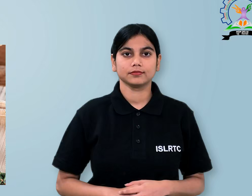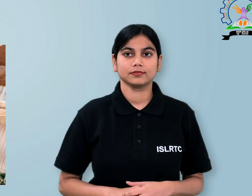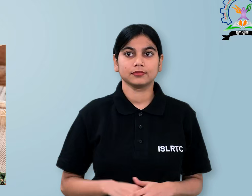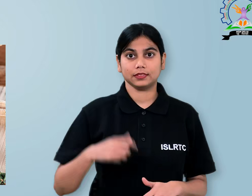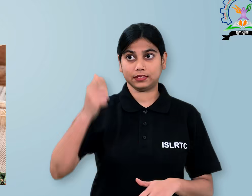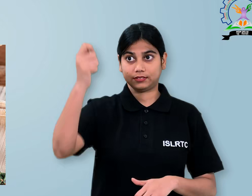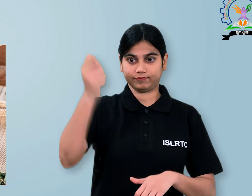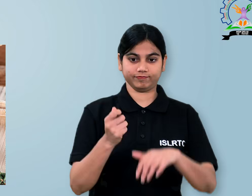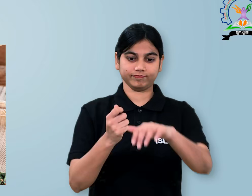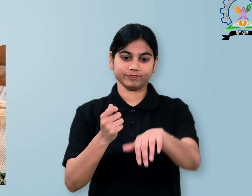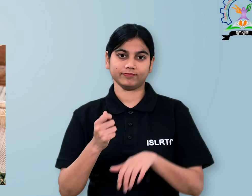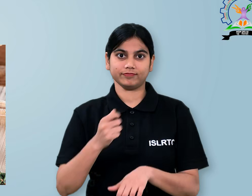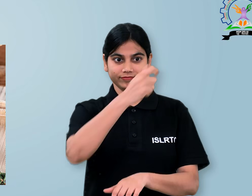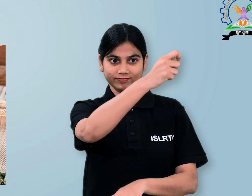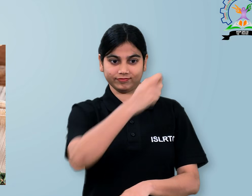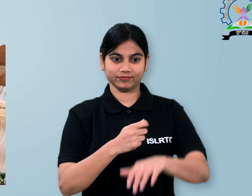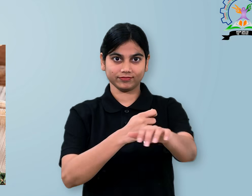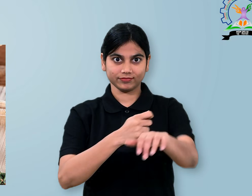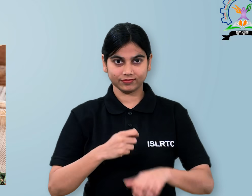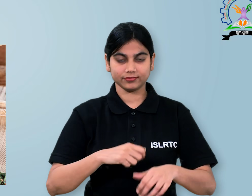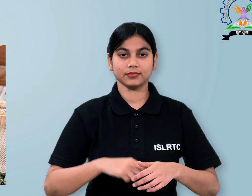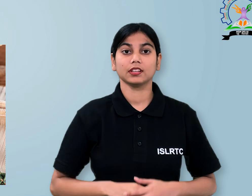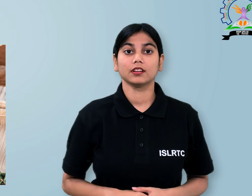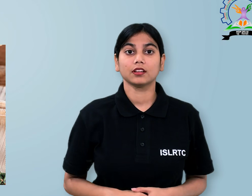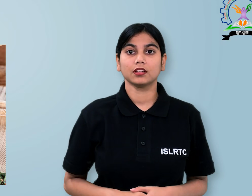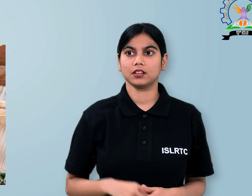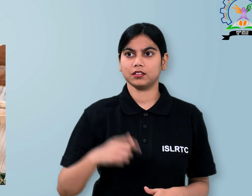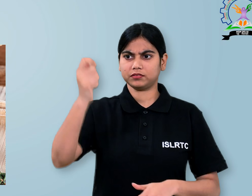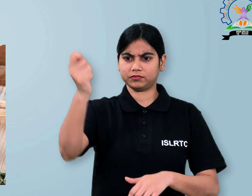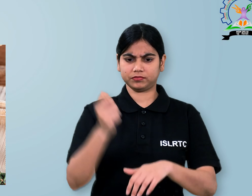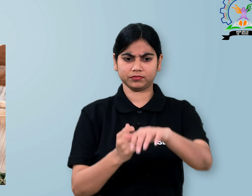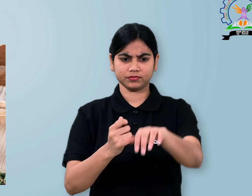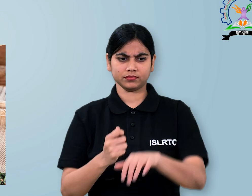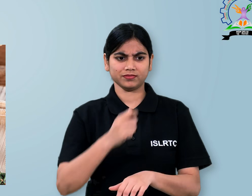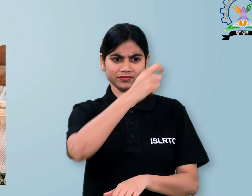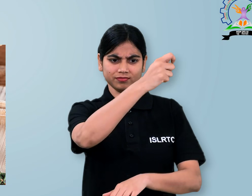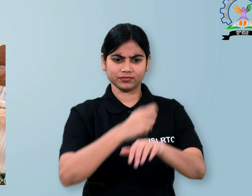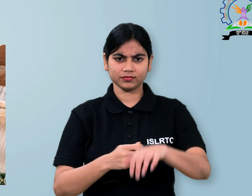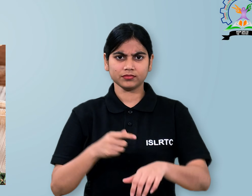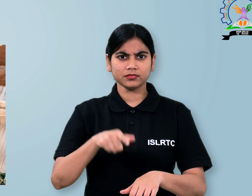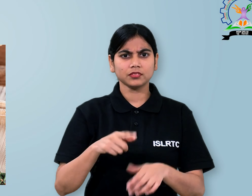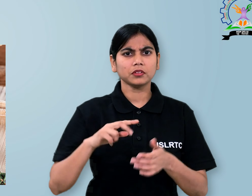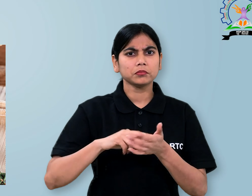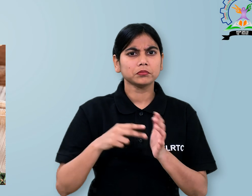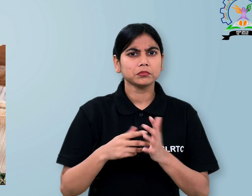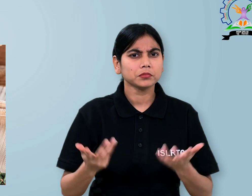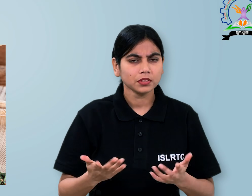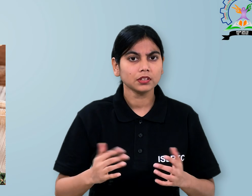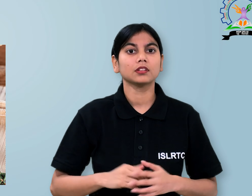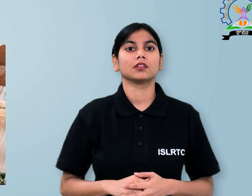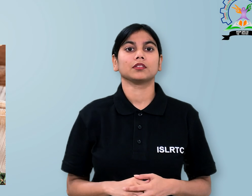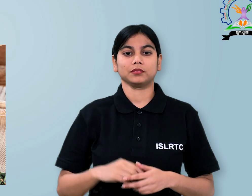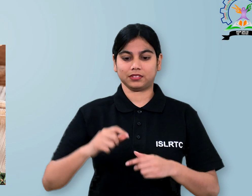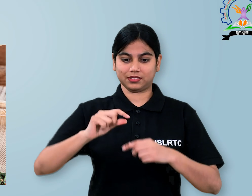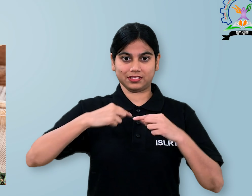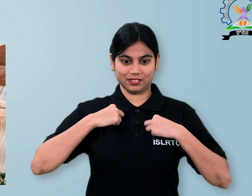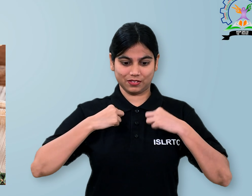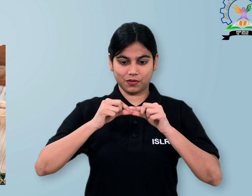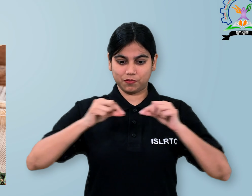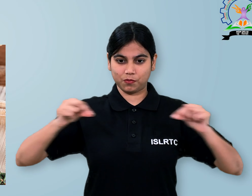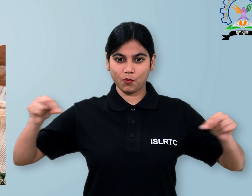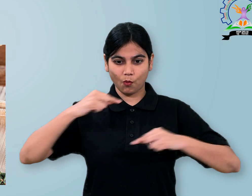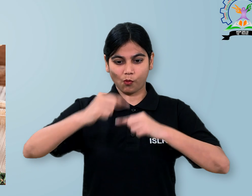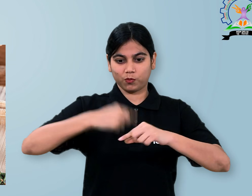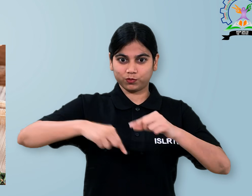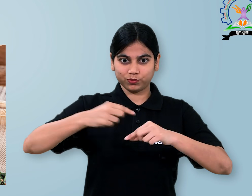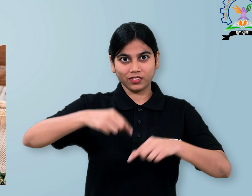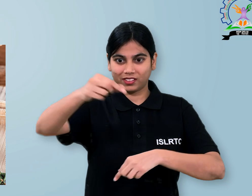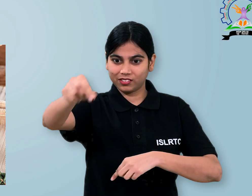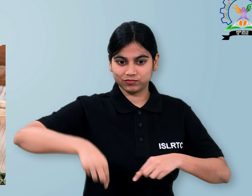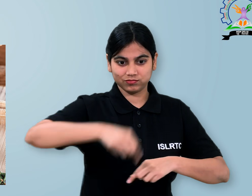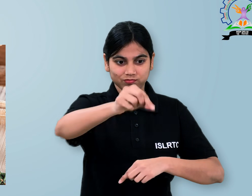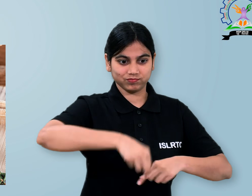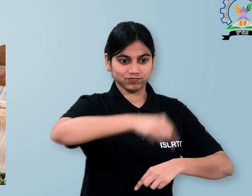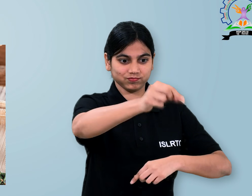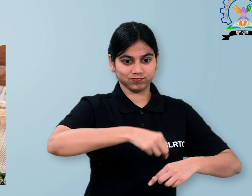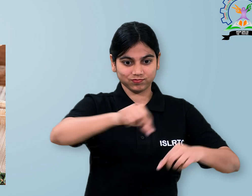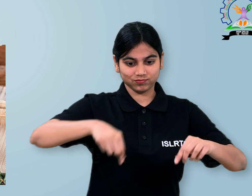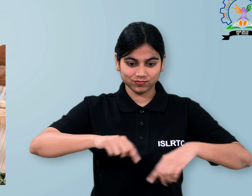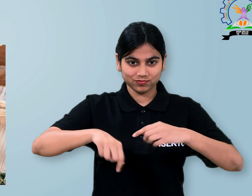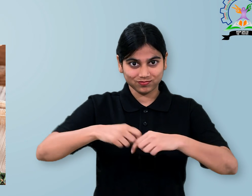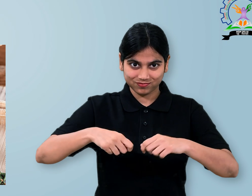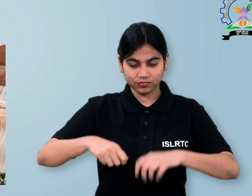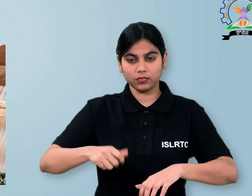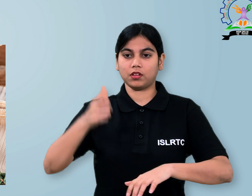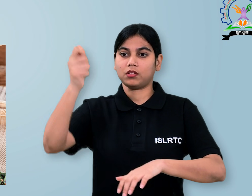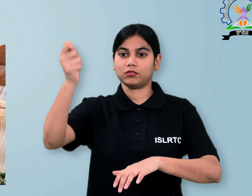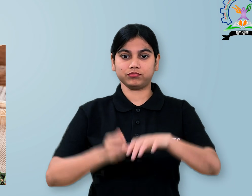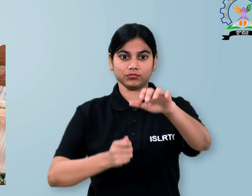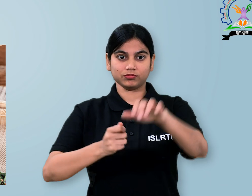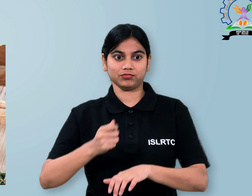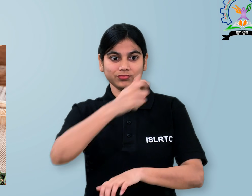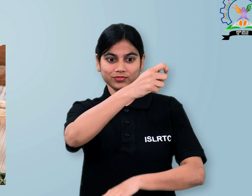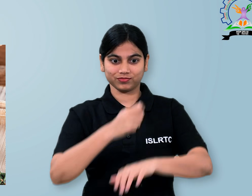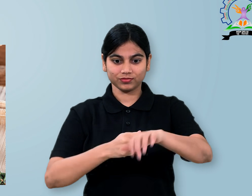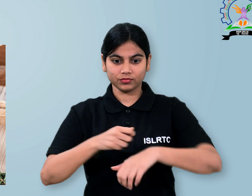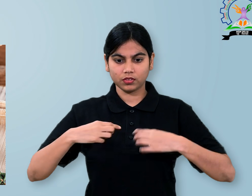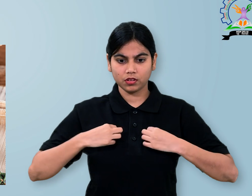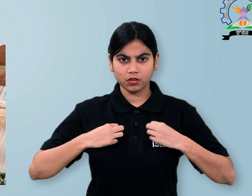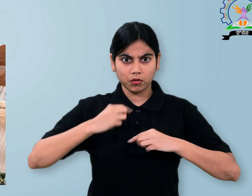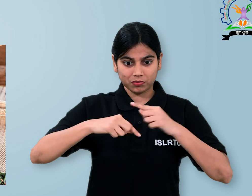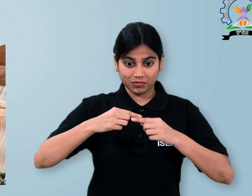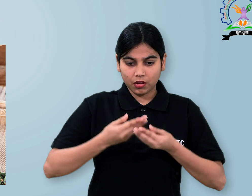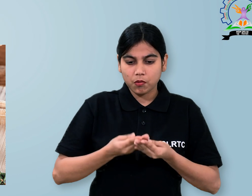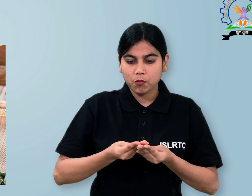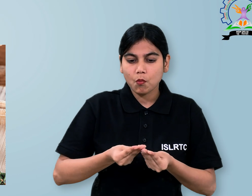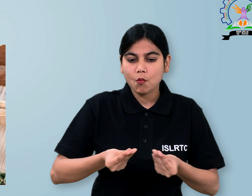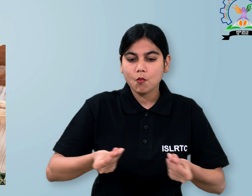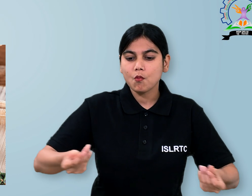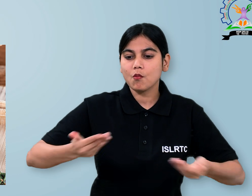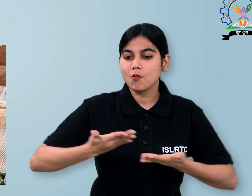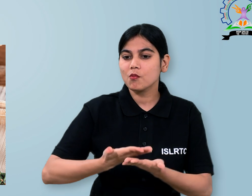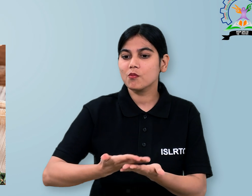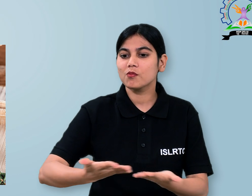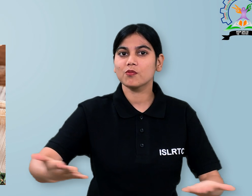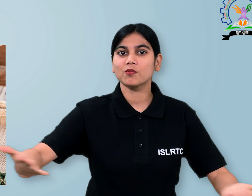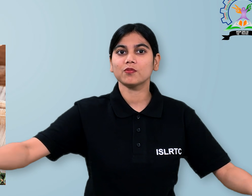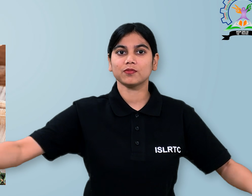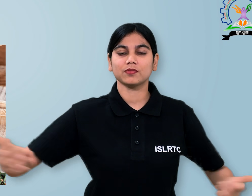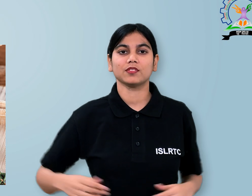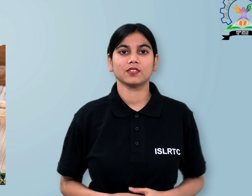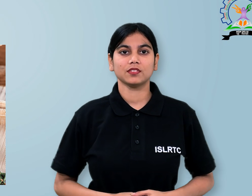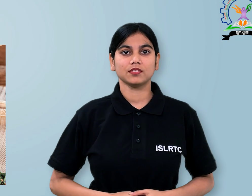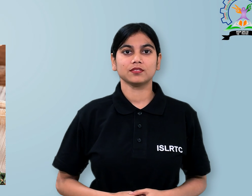Weaving The process of arranging two sets of yarn together to make a cloth is called weaving.